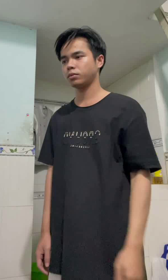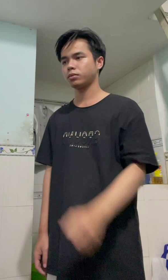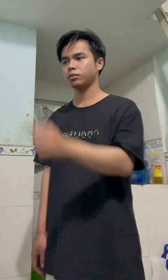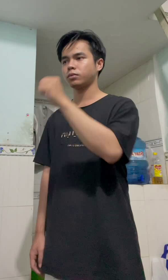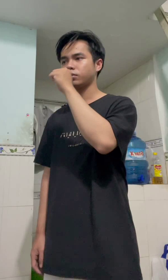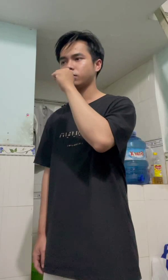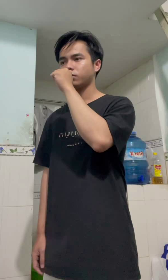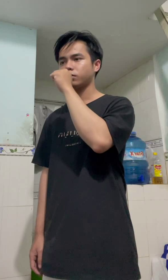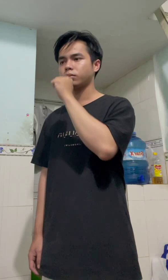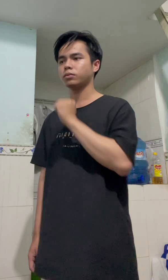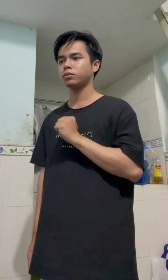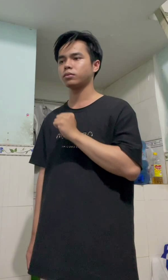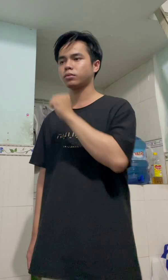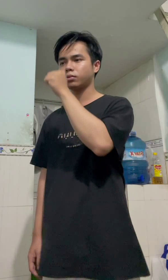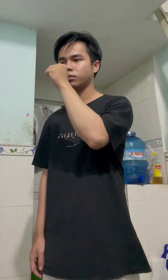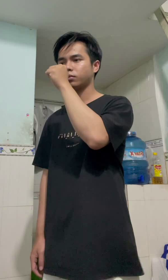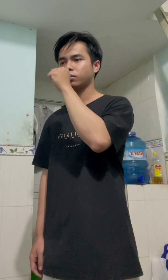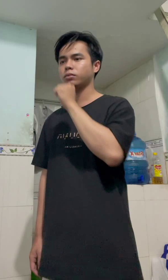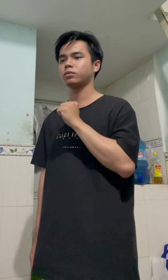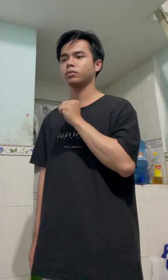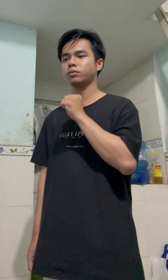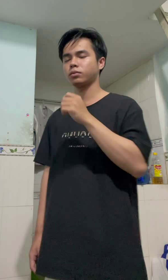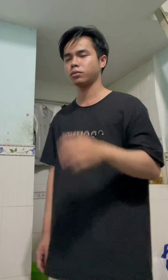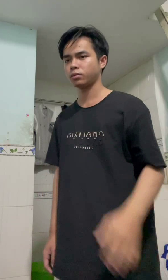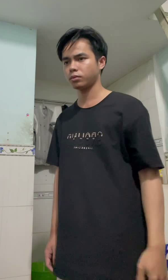dong y